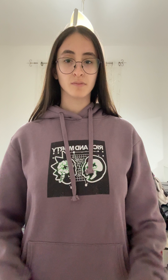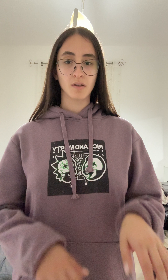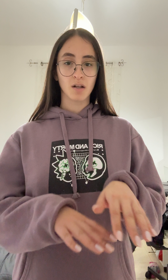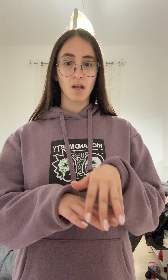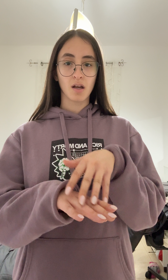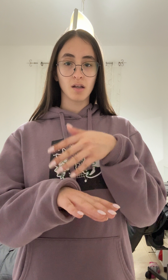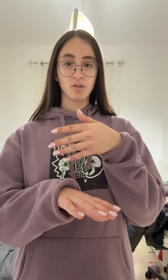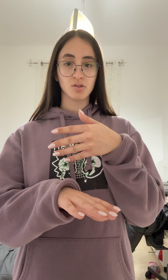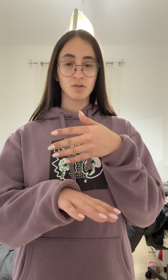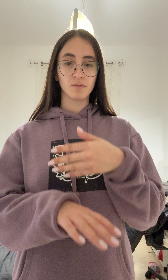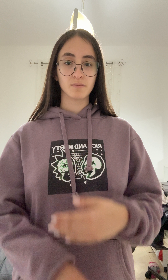להרגיש